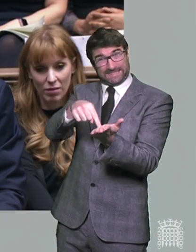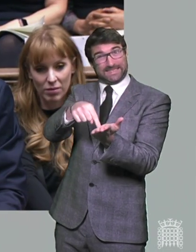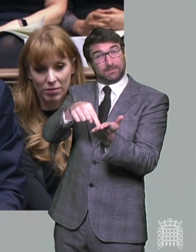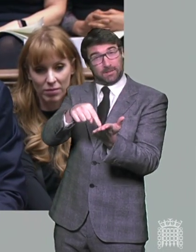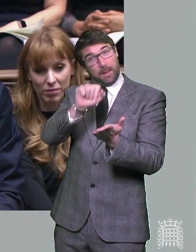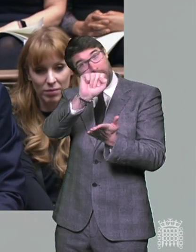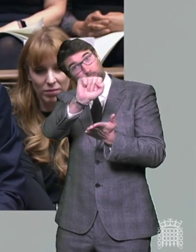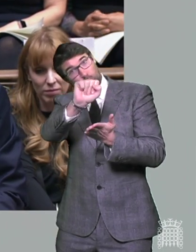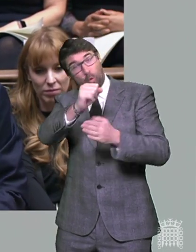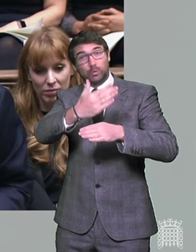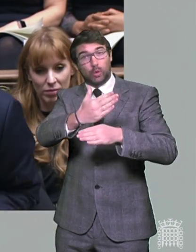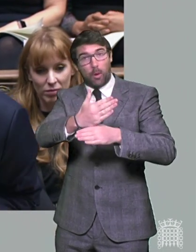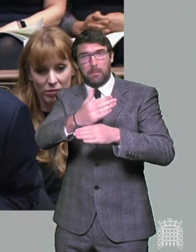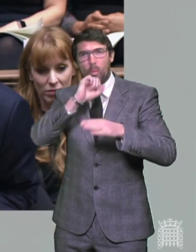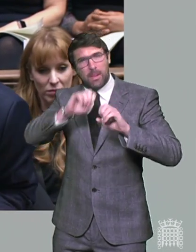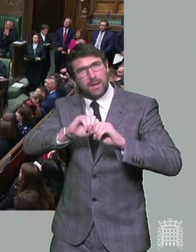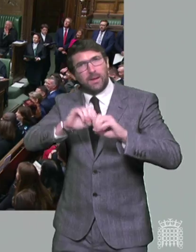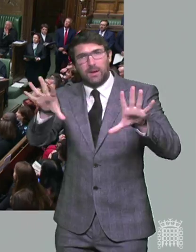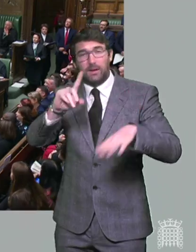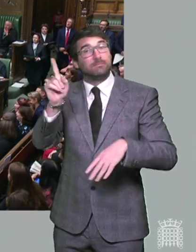Is that the release date or the title?